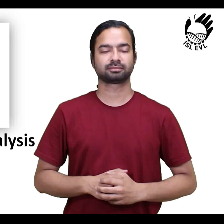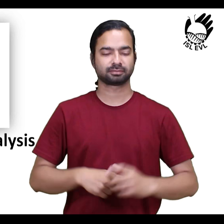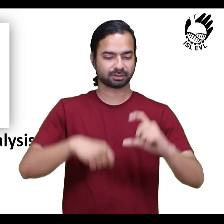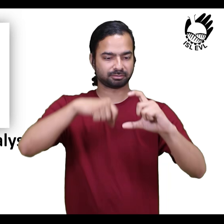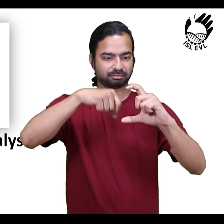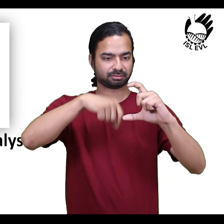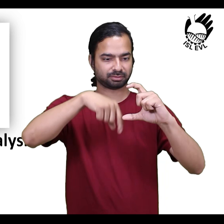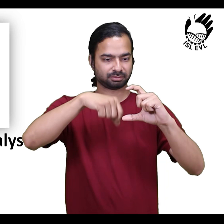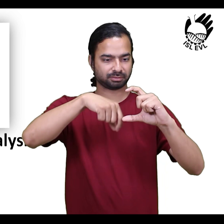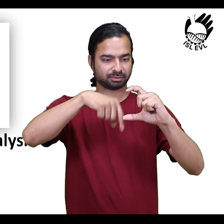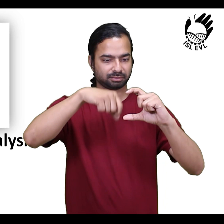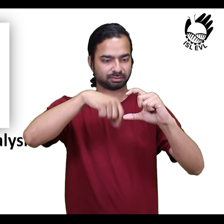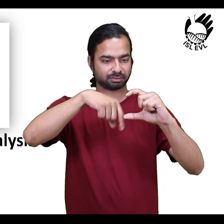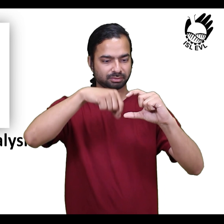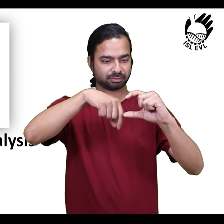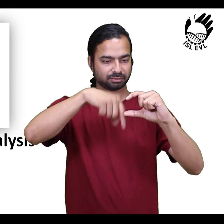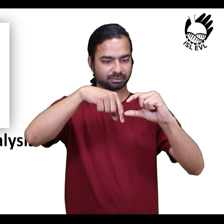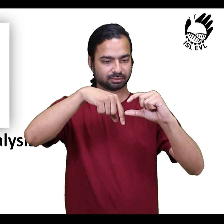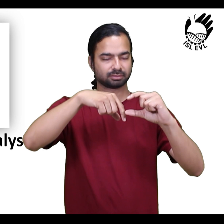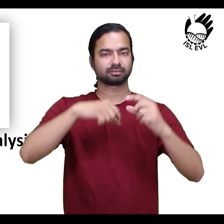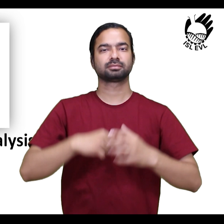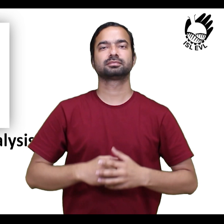Volumetric Analysis